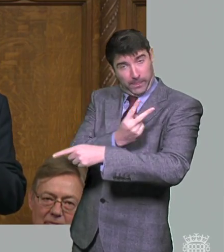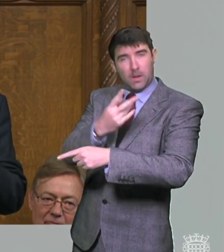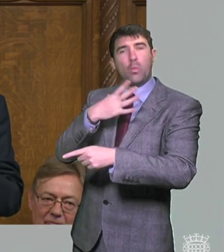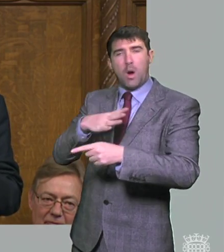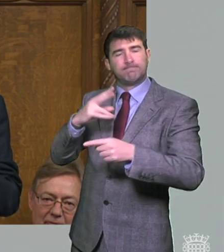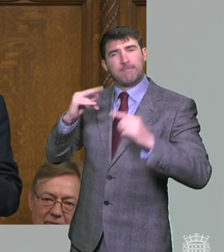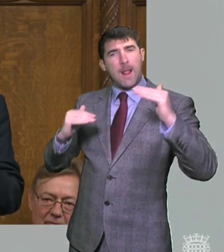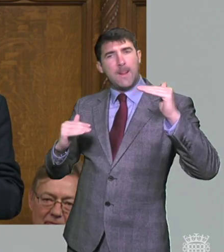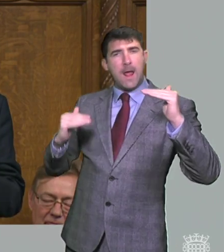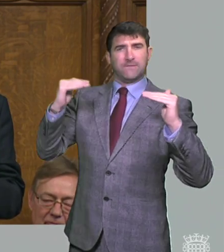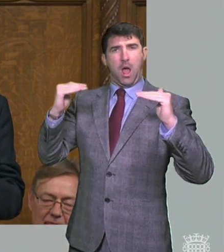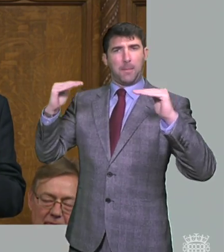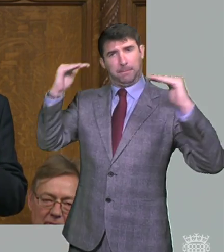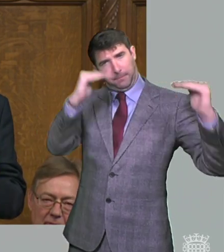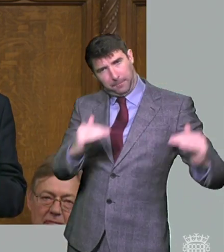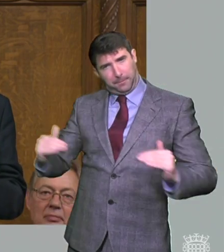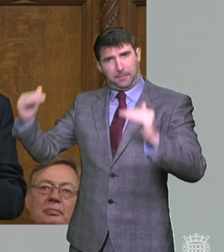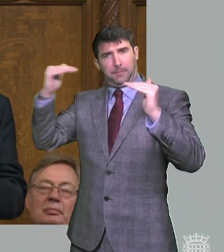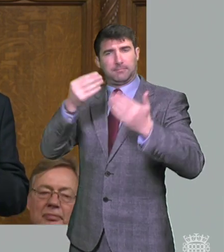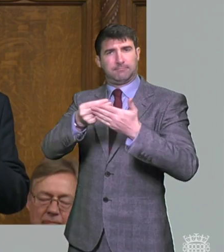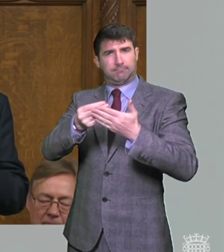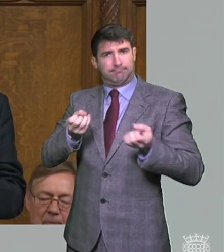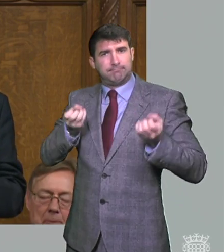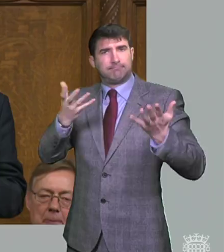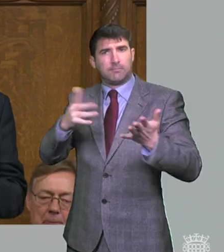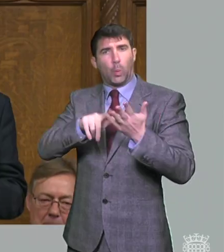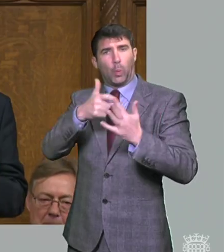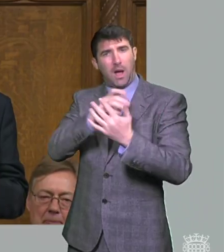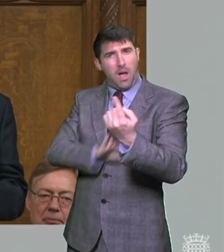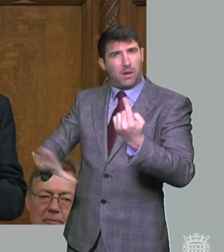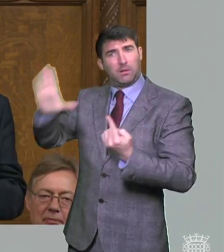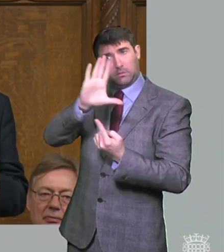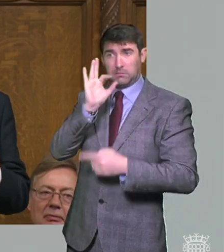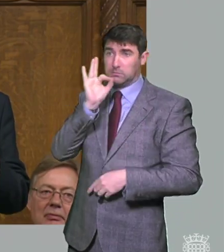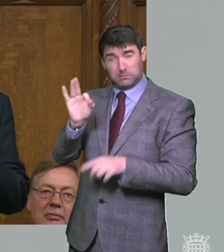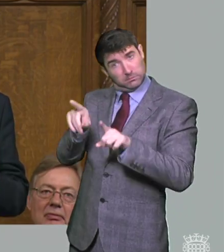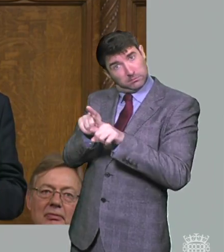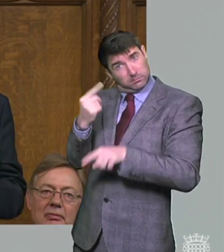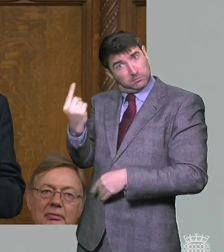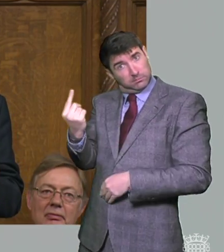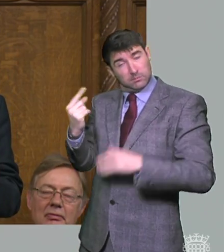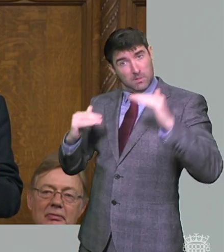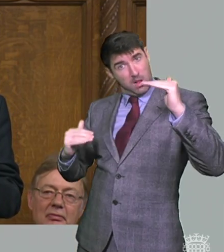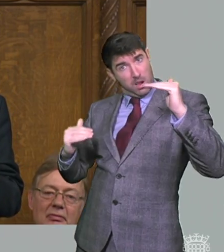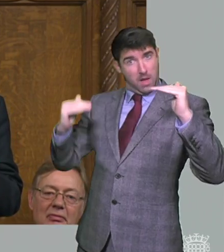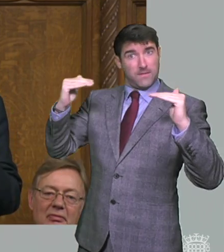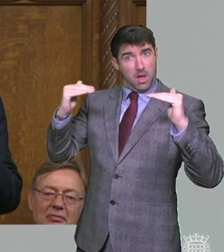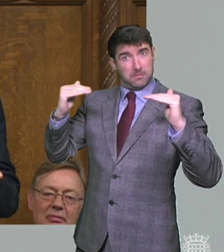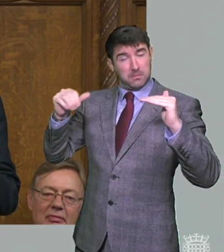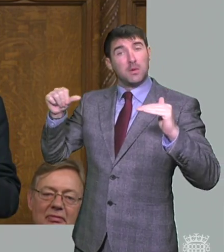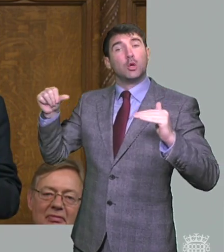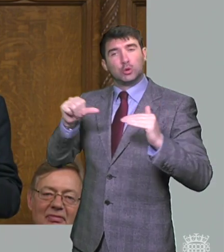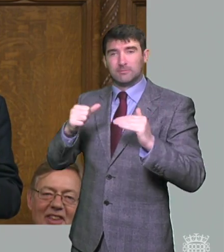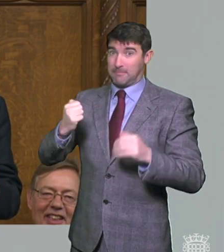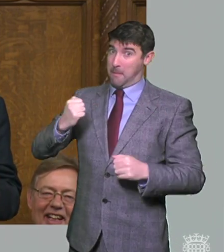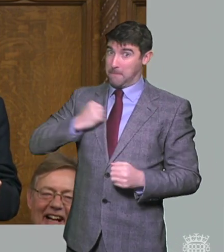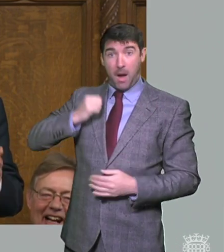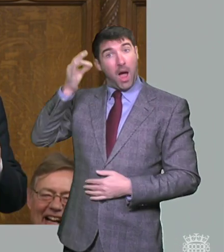Will he reaffirm his commitment to levelling up and start as he means to go on by approving the levelling-up fund bid for Bingley in my constituency?